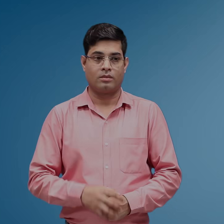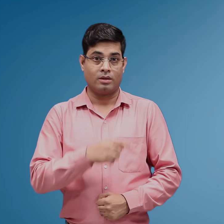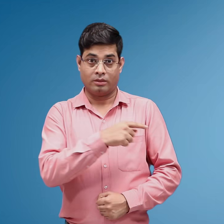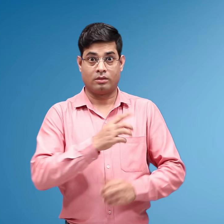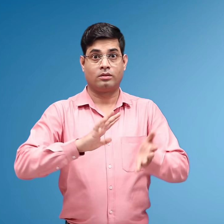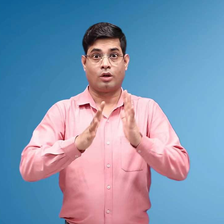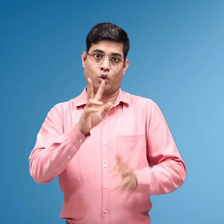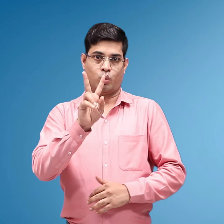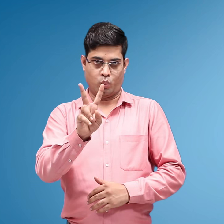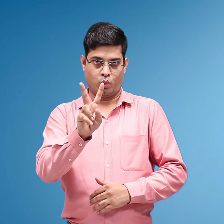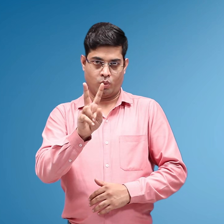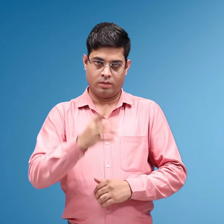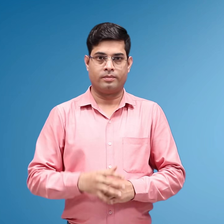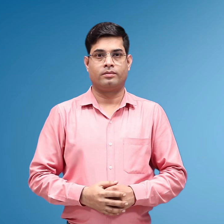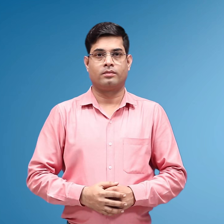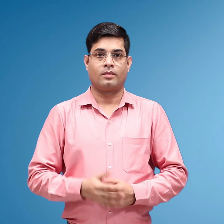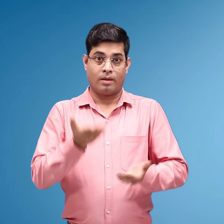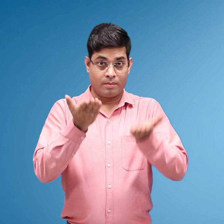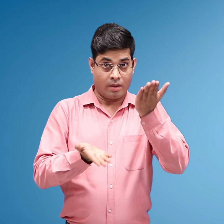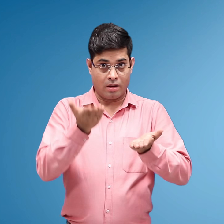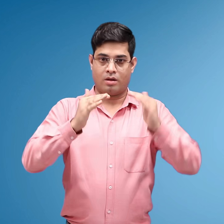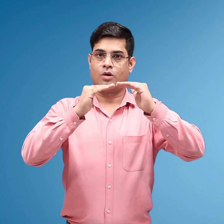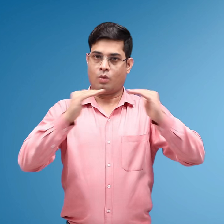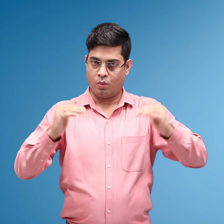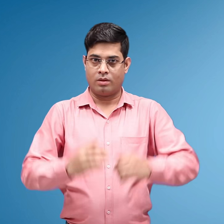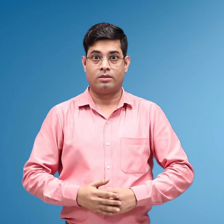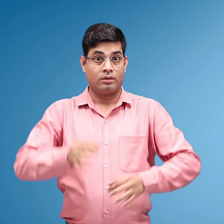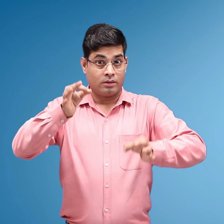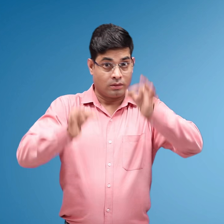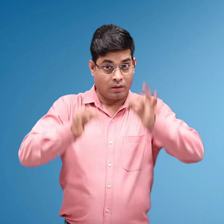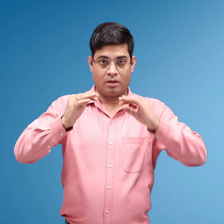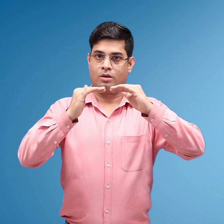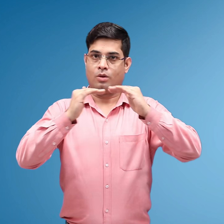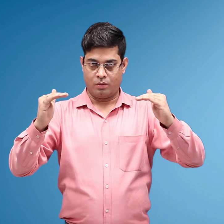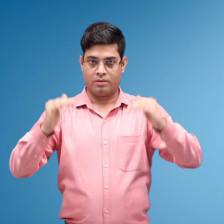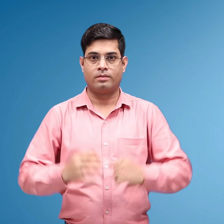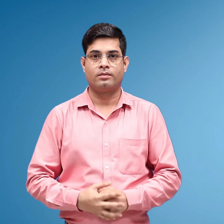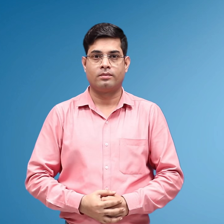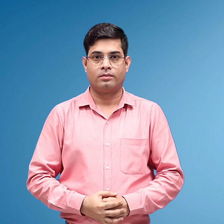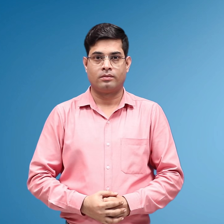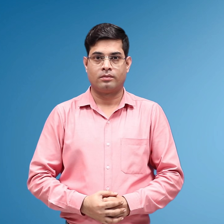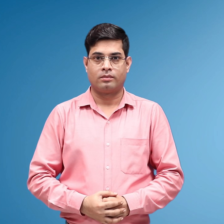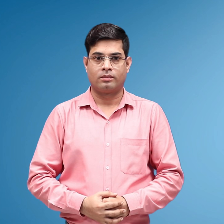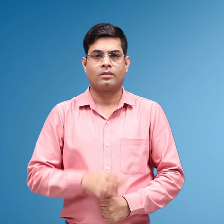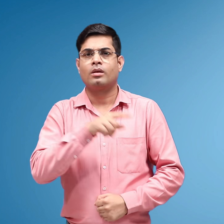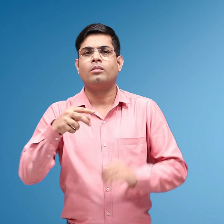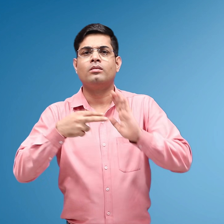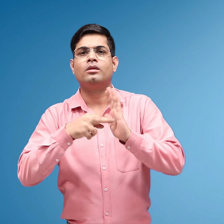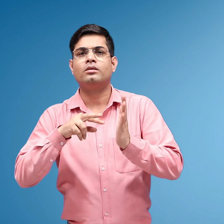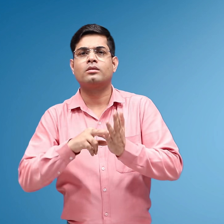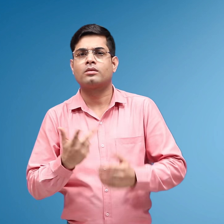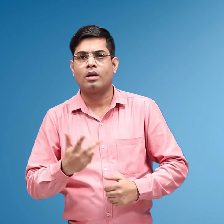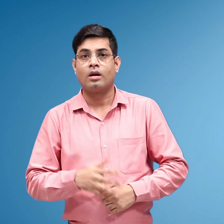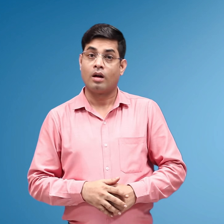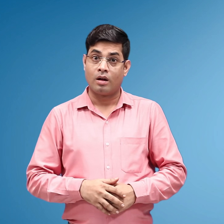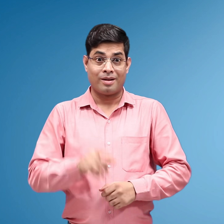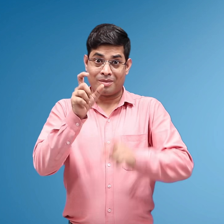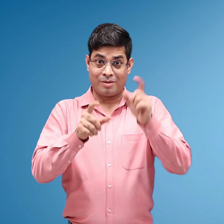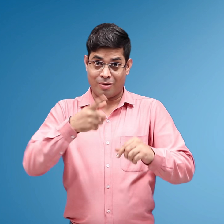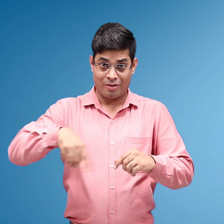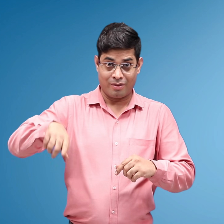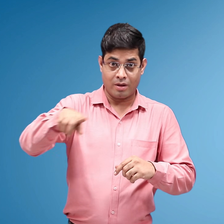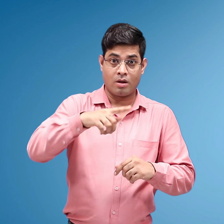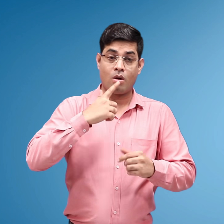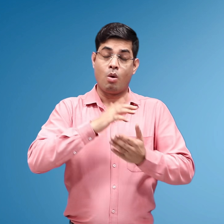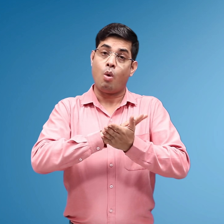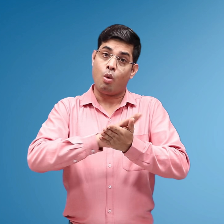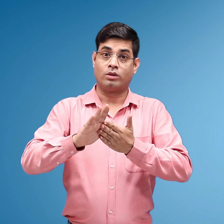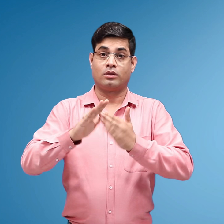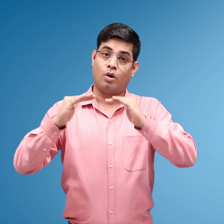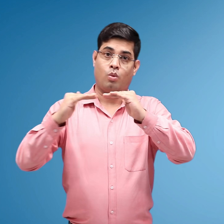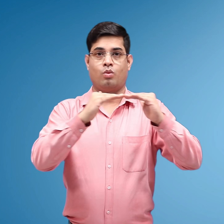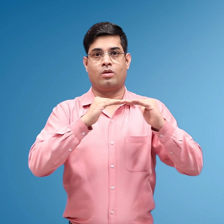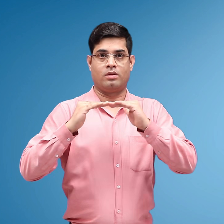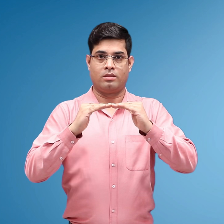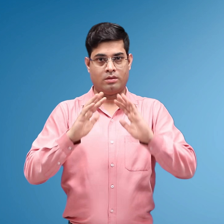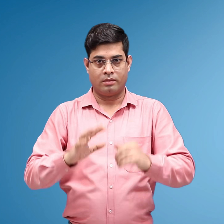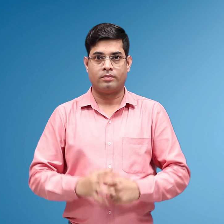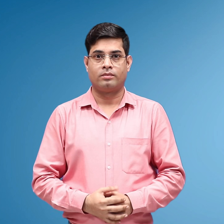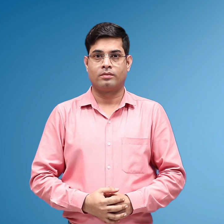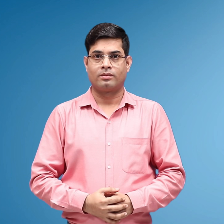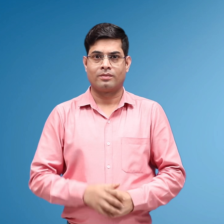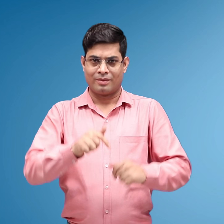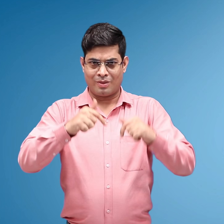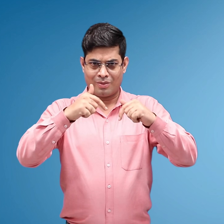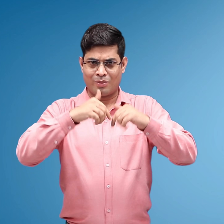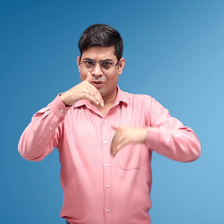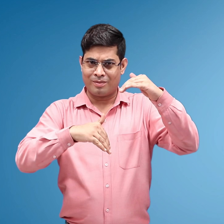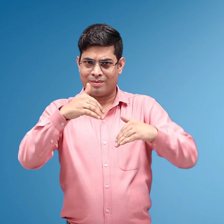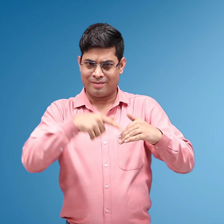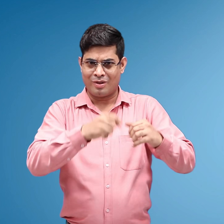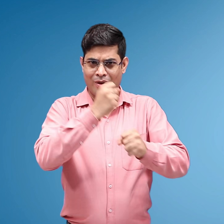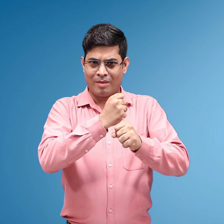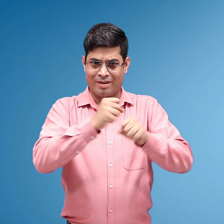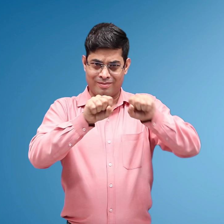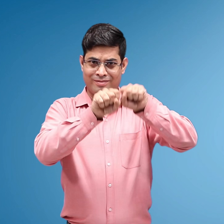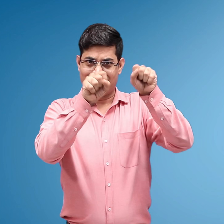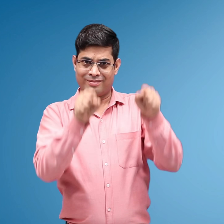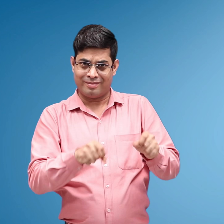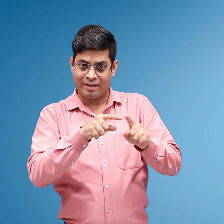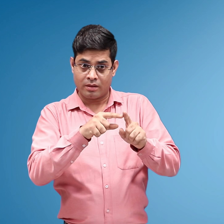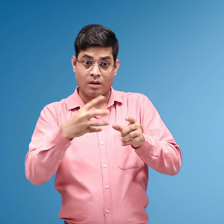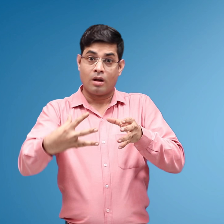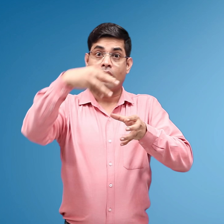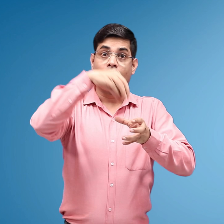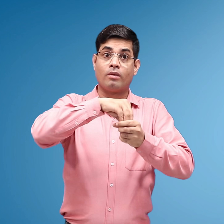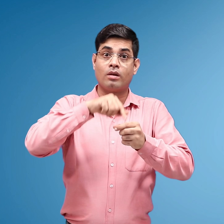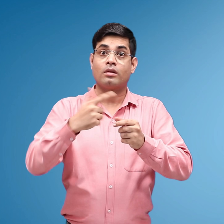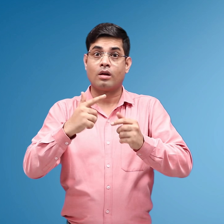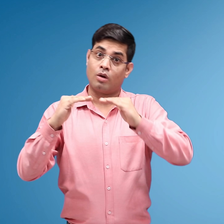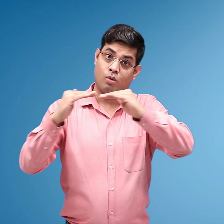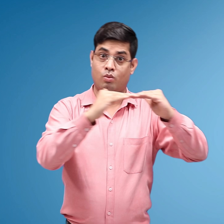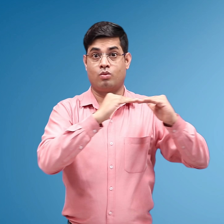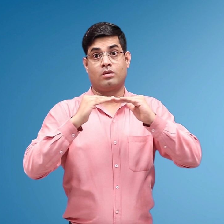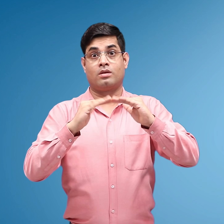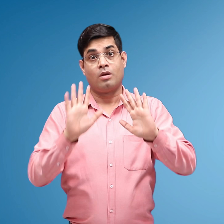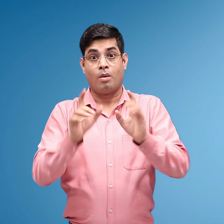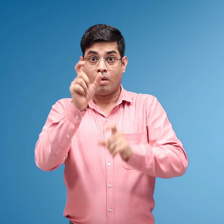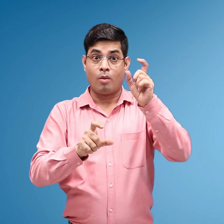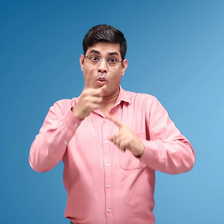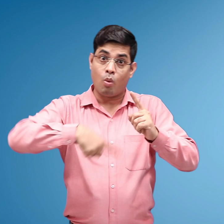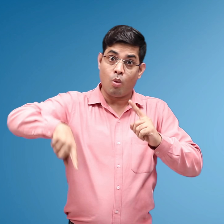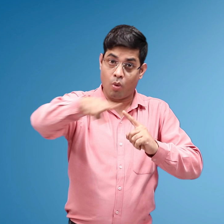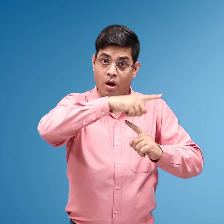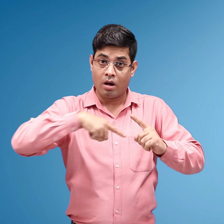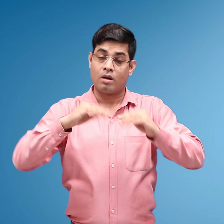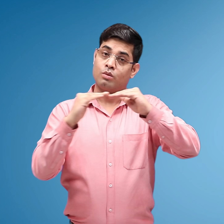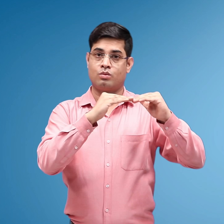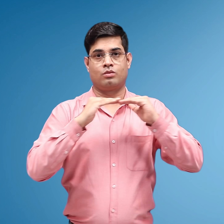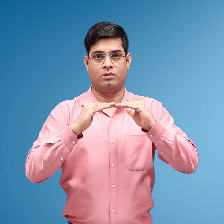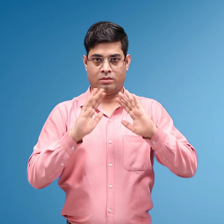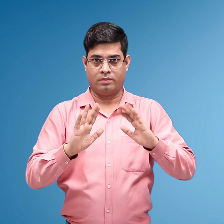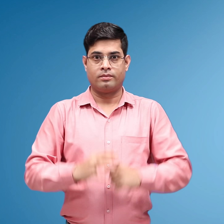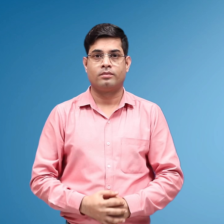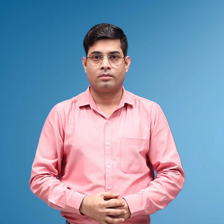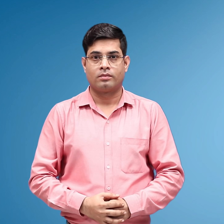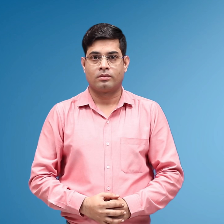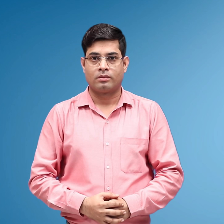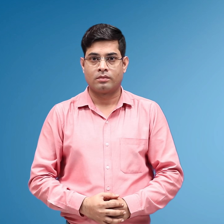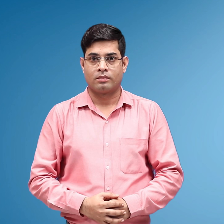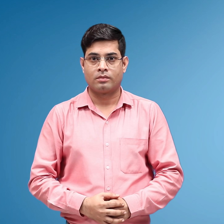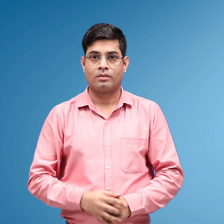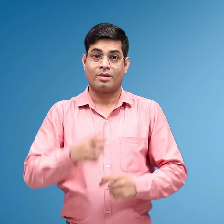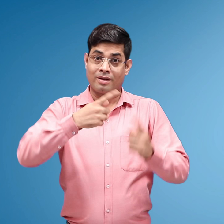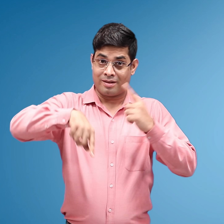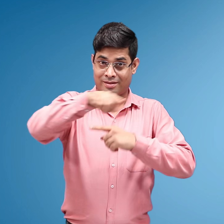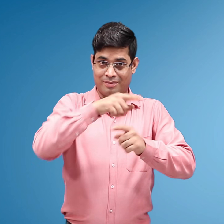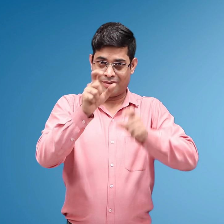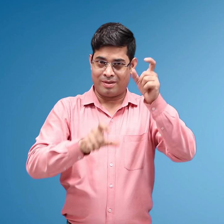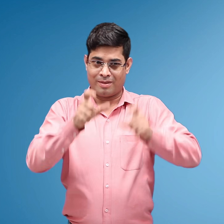Justice. This sign means justice. Justice refers to treating people fairly. One of the key ideas of a democratic government is its commitment to equality and justice. Equality and justice are inseparable.